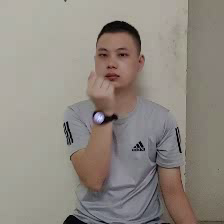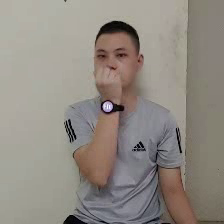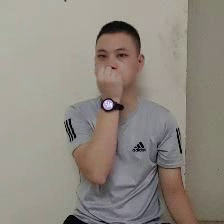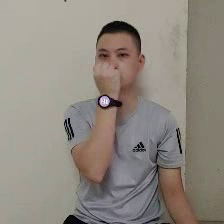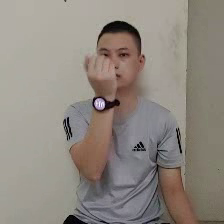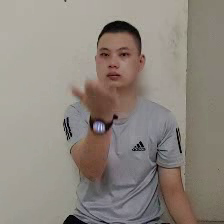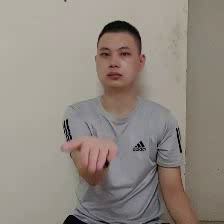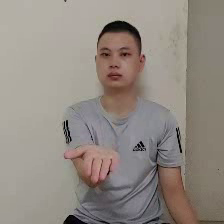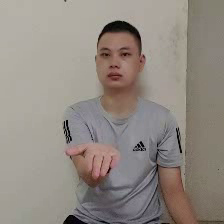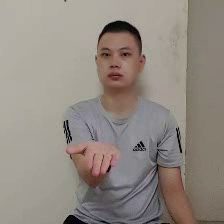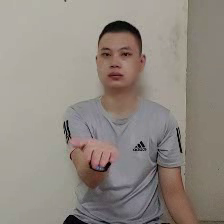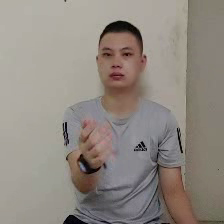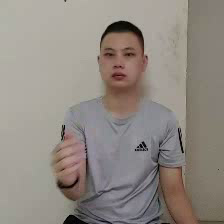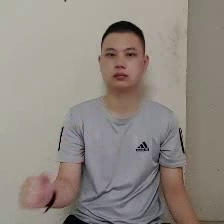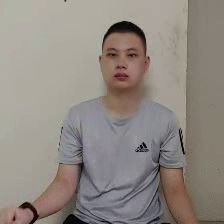Cảm ơn